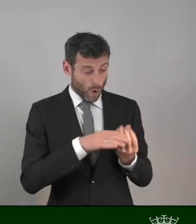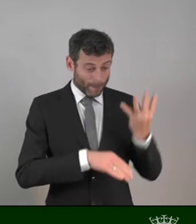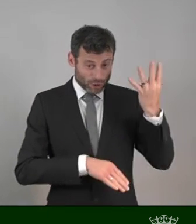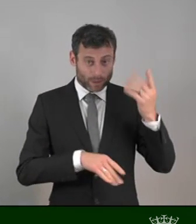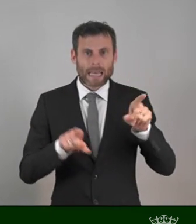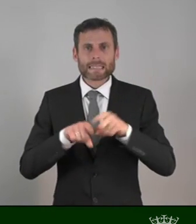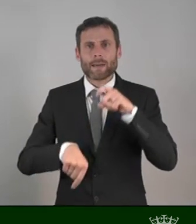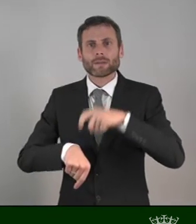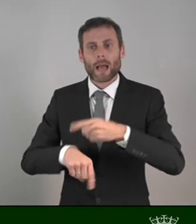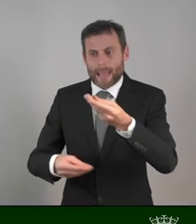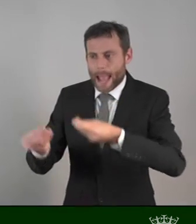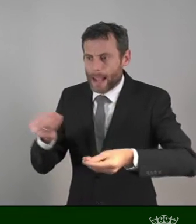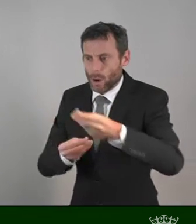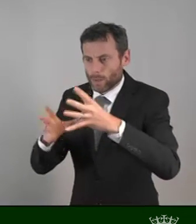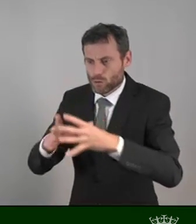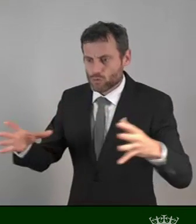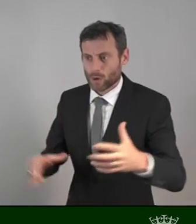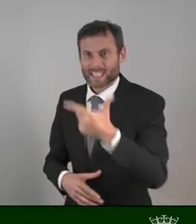That is our record; we can do both.